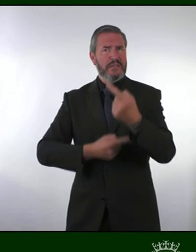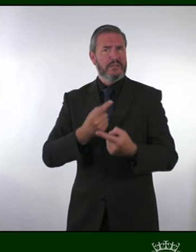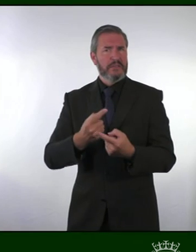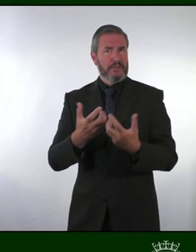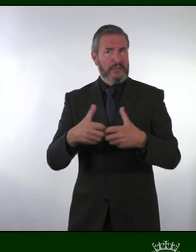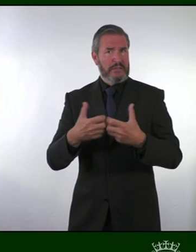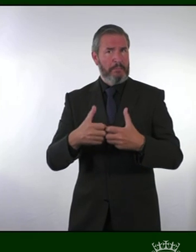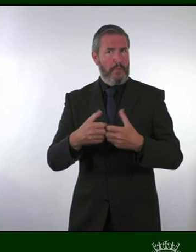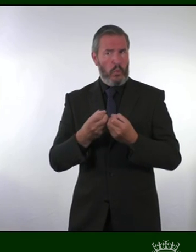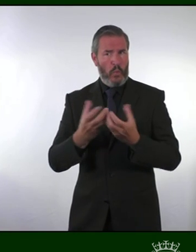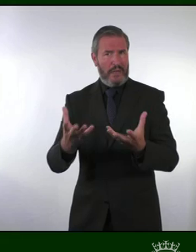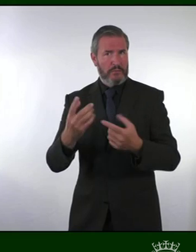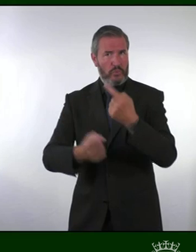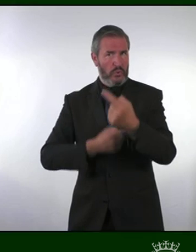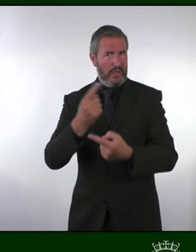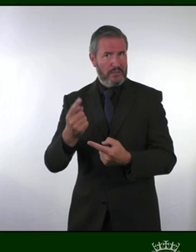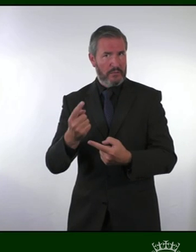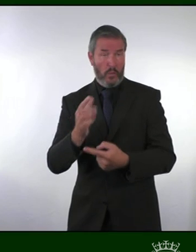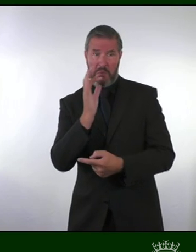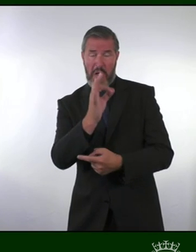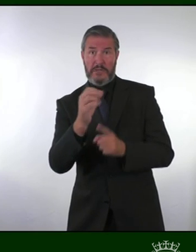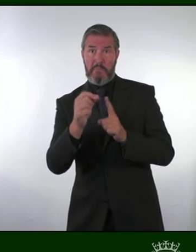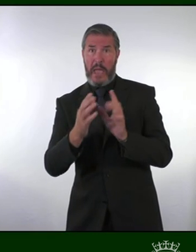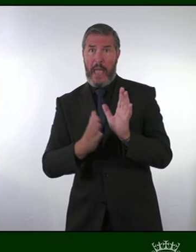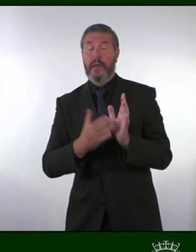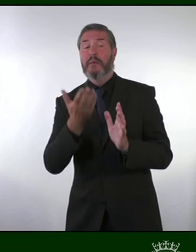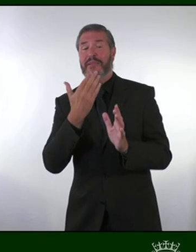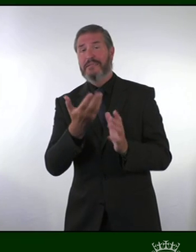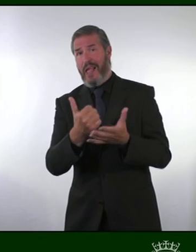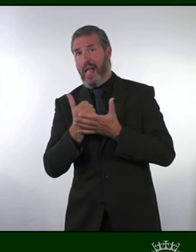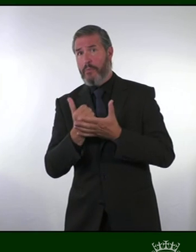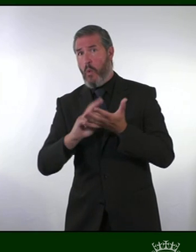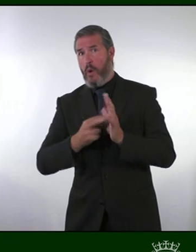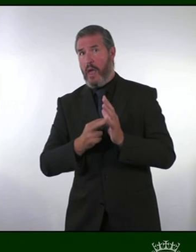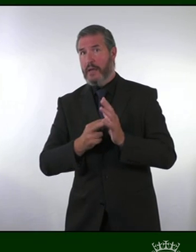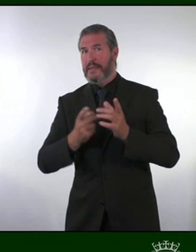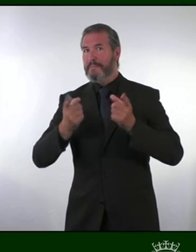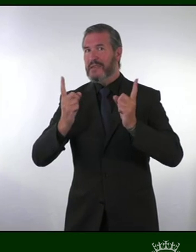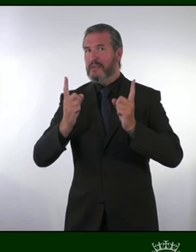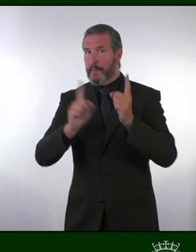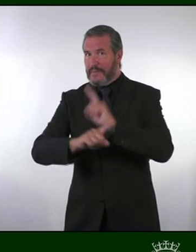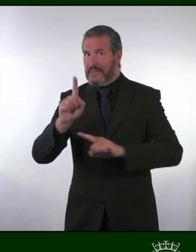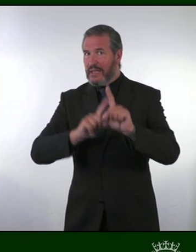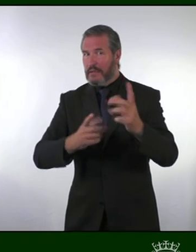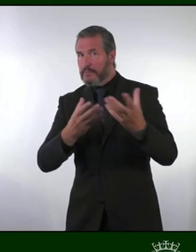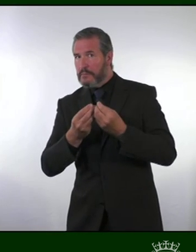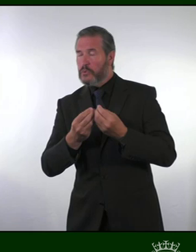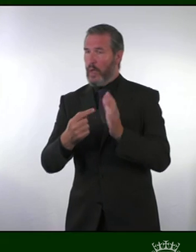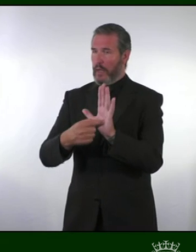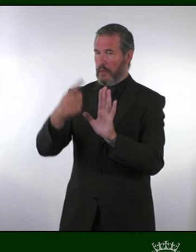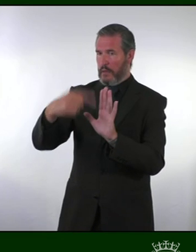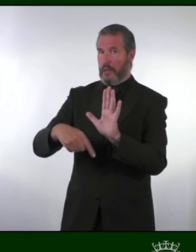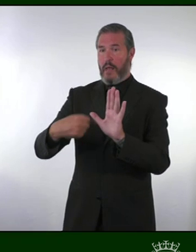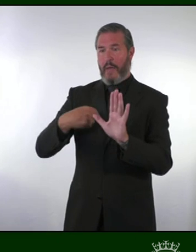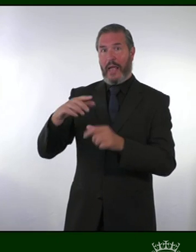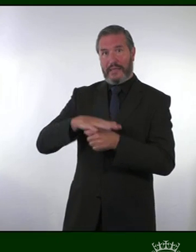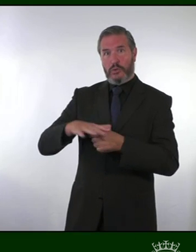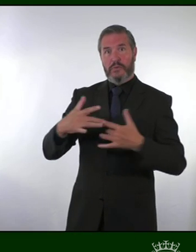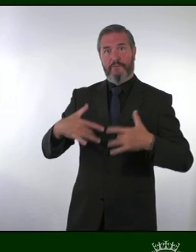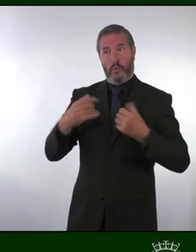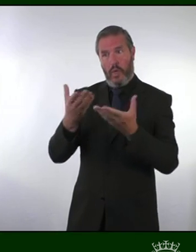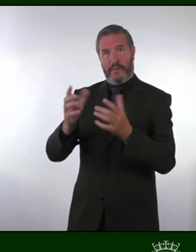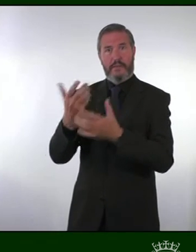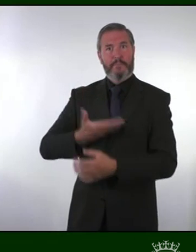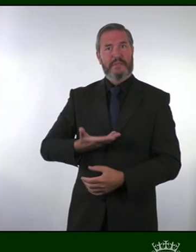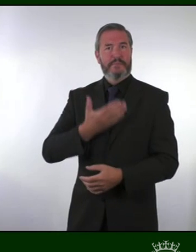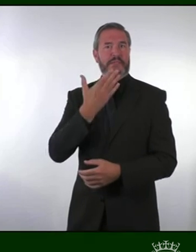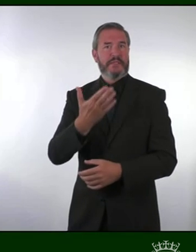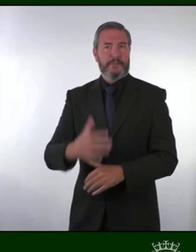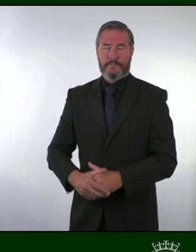All I ask the Prime Minister is if he would help me organise a meeting with the relevant Minister, so that I can put forward the views of my constituents on this issue.